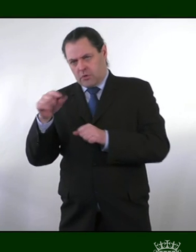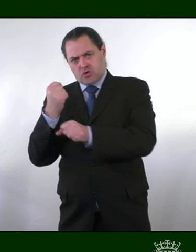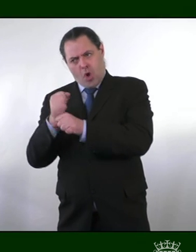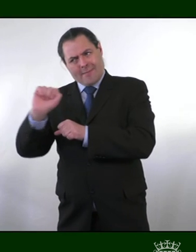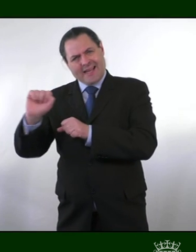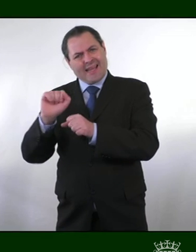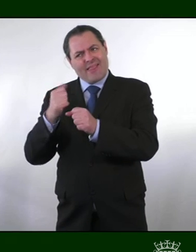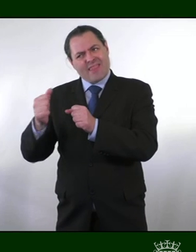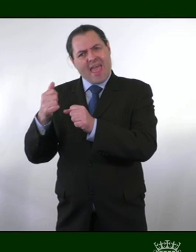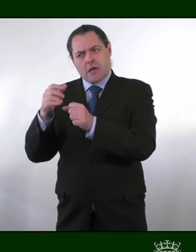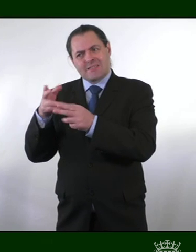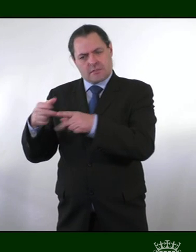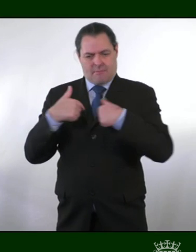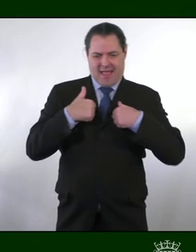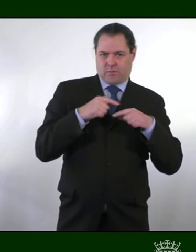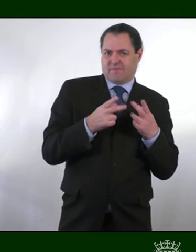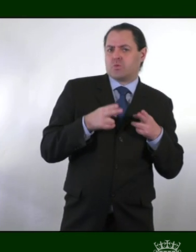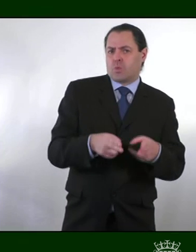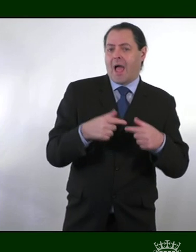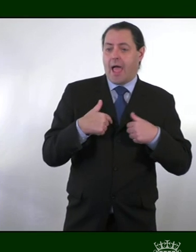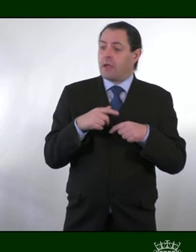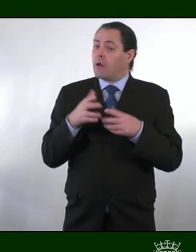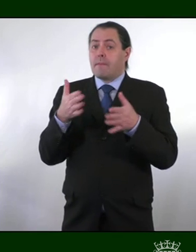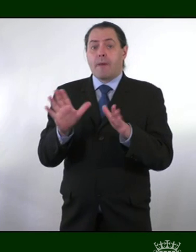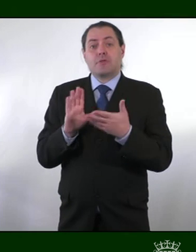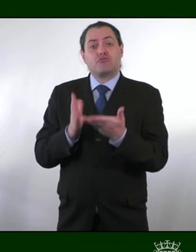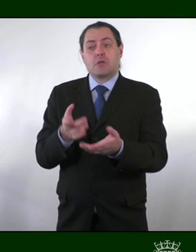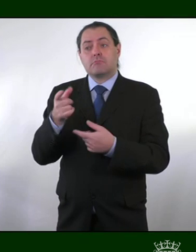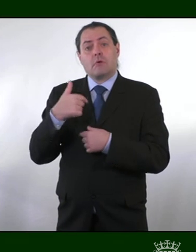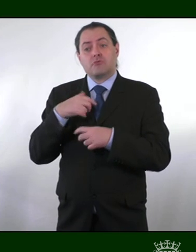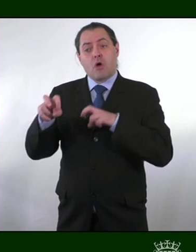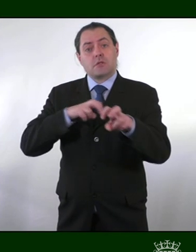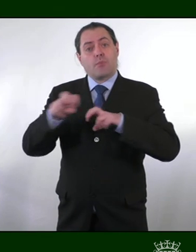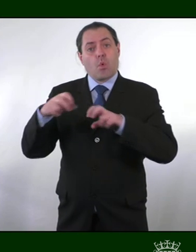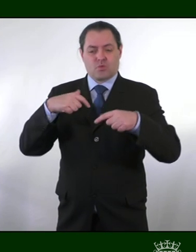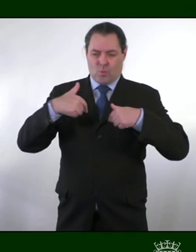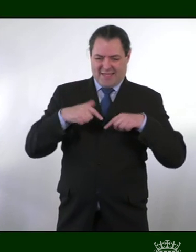The German numbers also include support for public transport, which ours of course do not, because that is something we do just in the